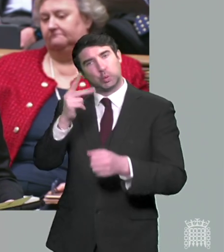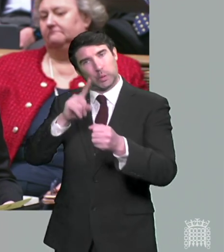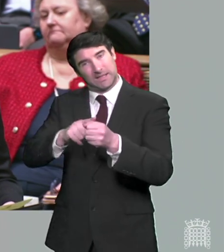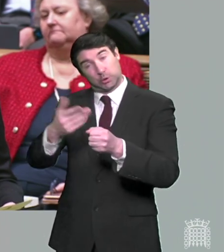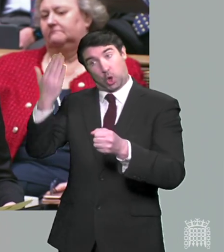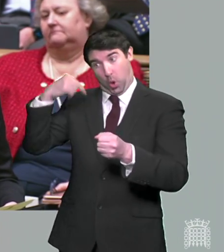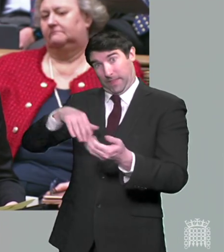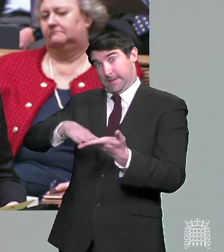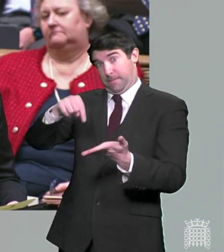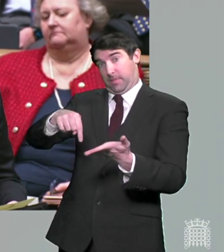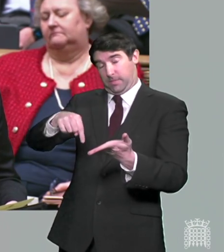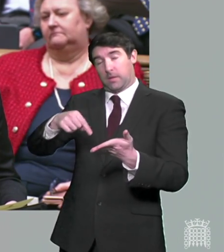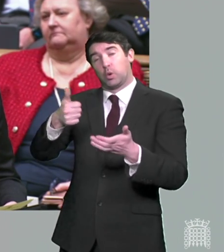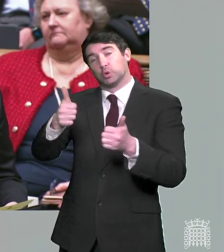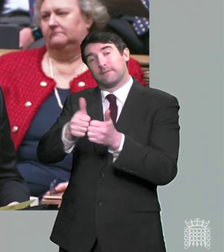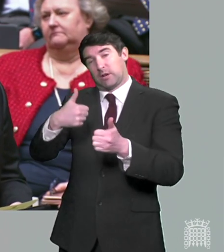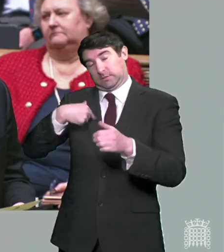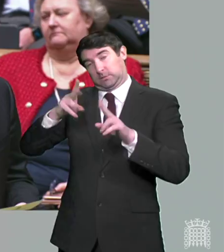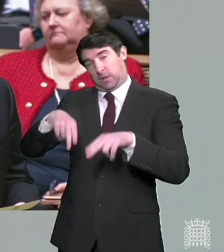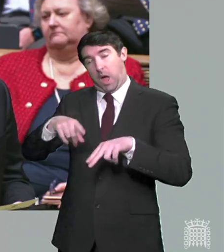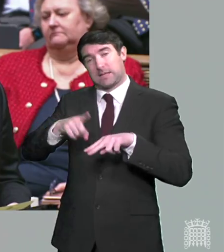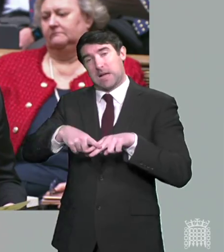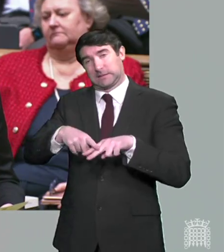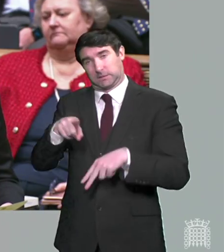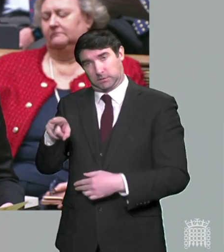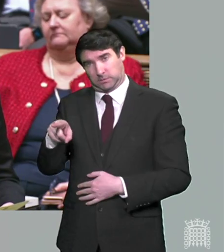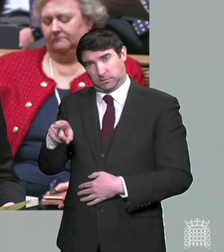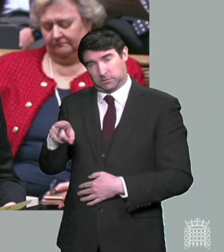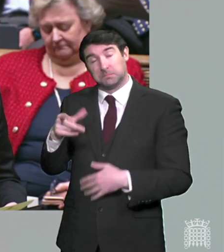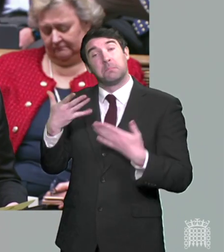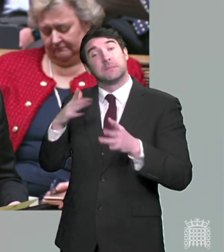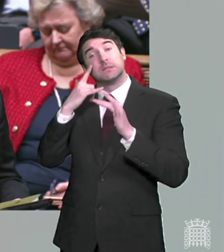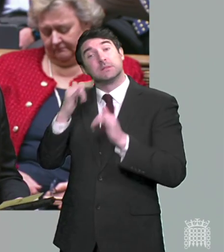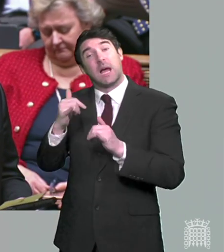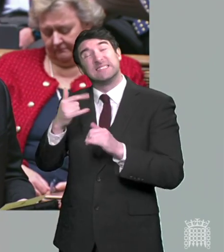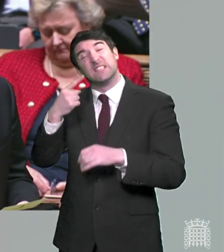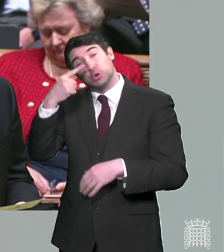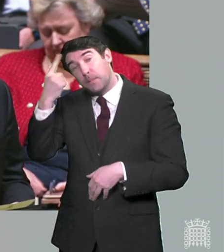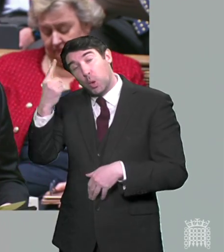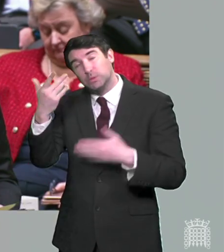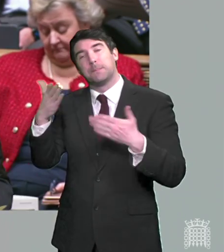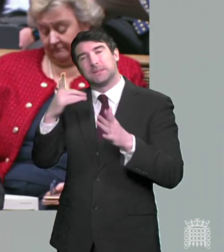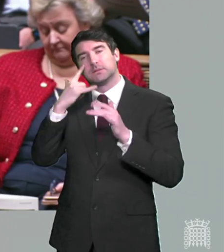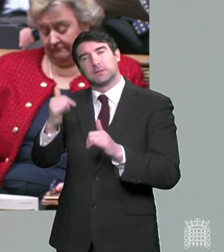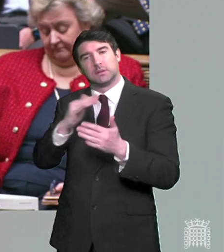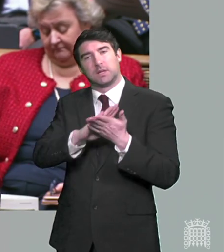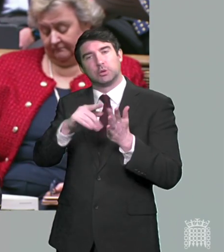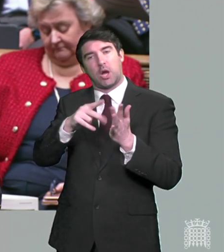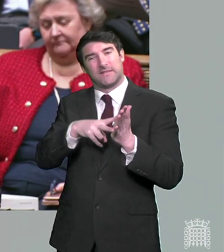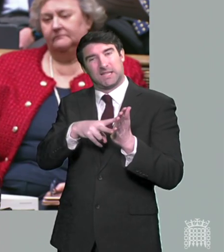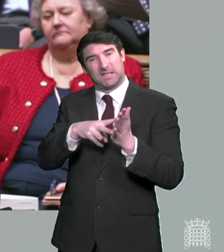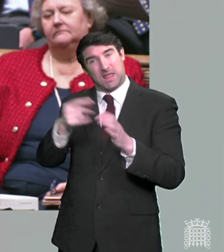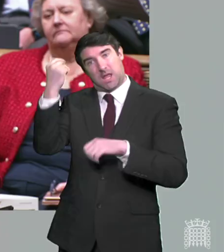Had he been tested for HIV, I am confident that, with the medical advances we have made, he would still be alive today.